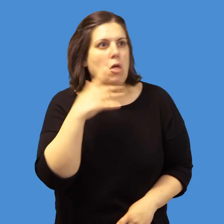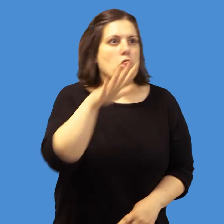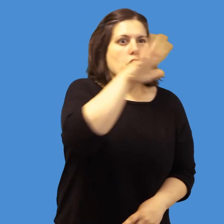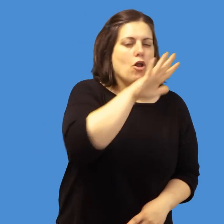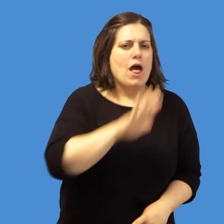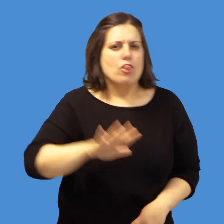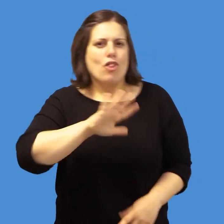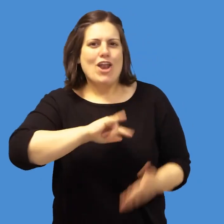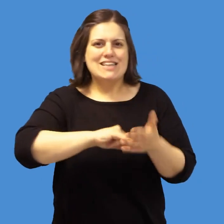dónde